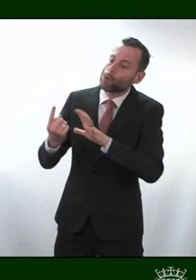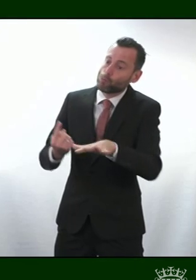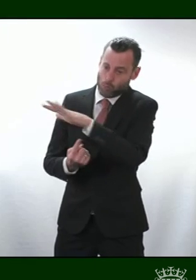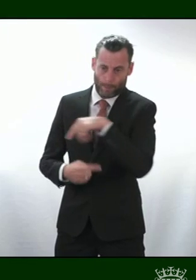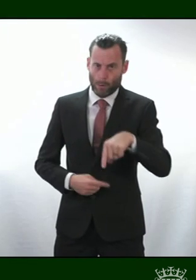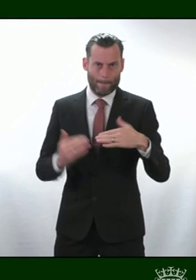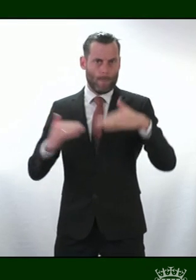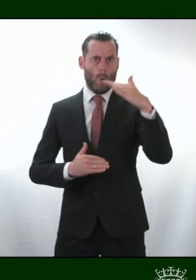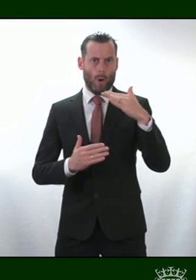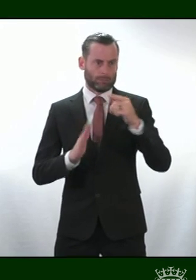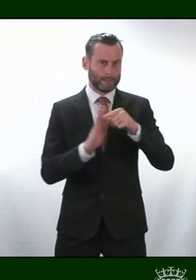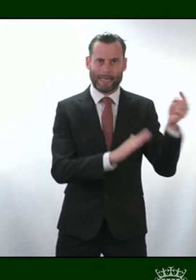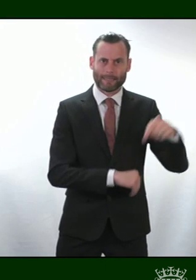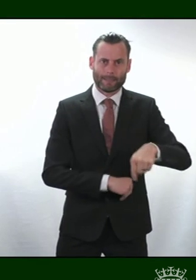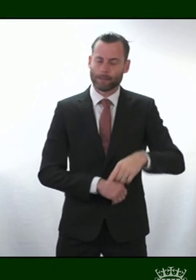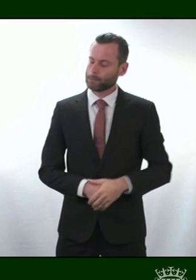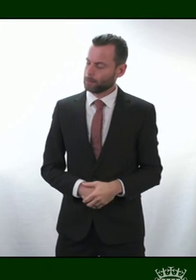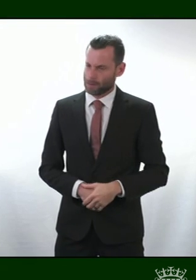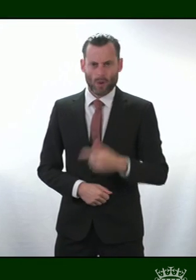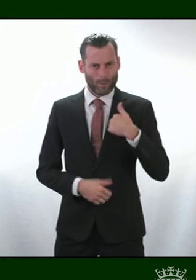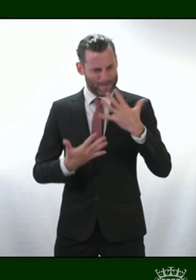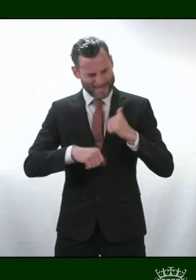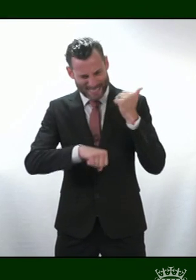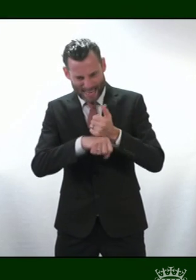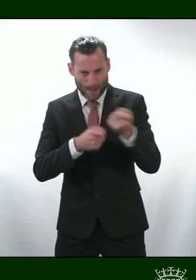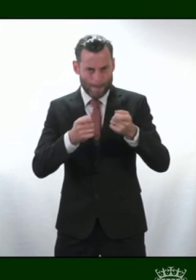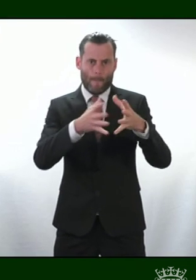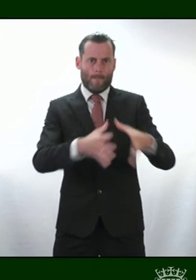She has not disputed the massive acceleration in our programme.